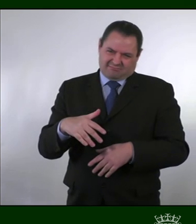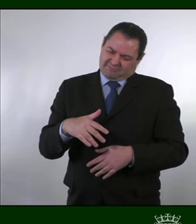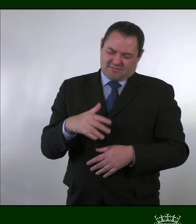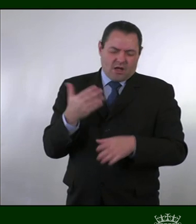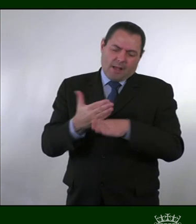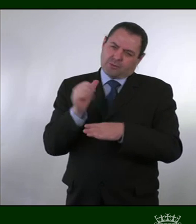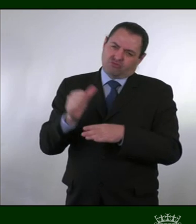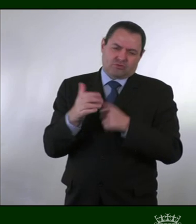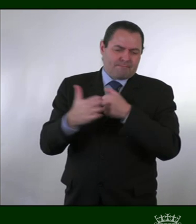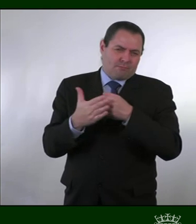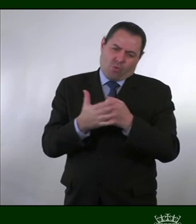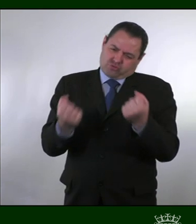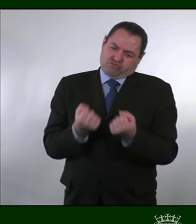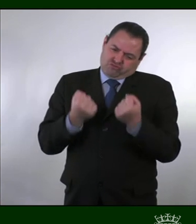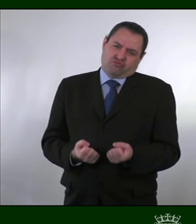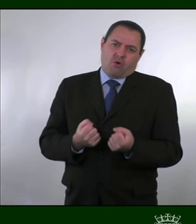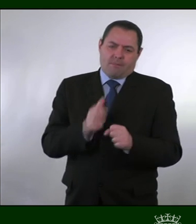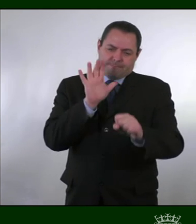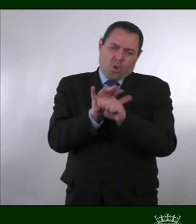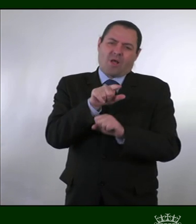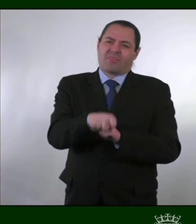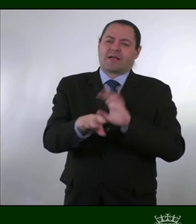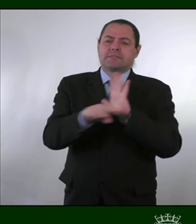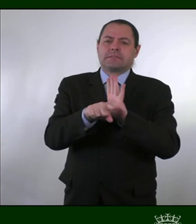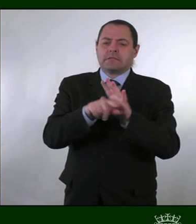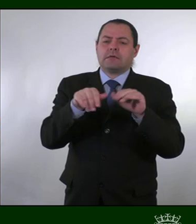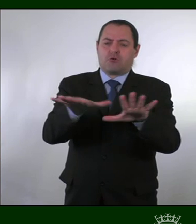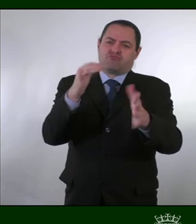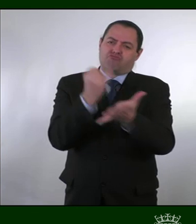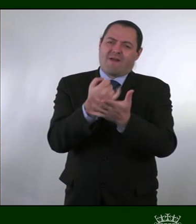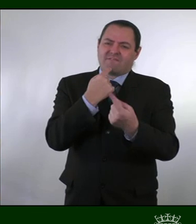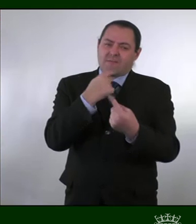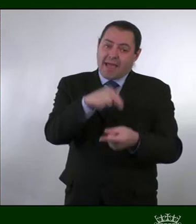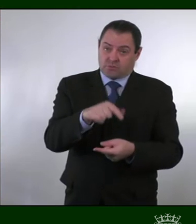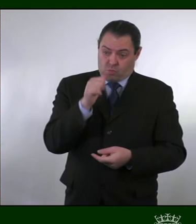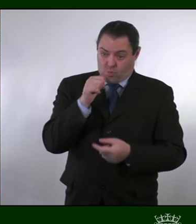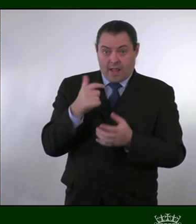Will he consider including requirements to do that within the scope of the Government’s forthcoming online harms Bill?